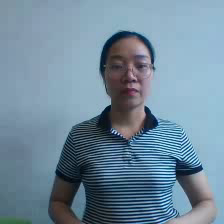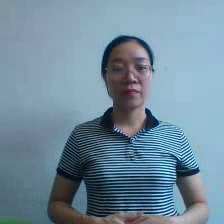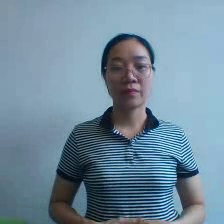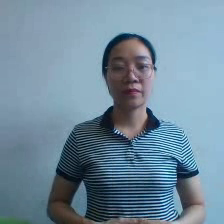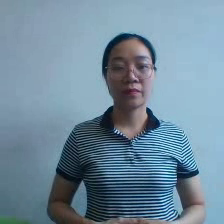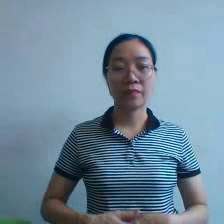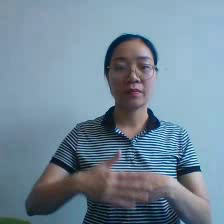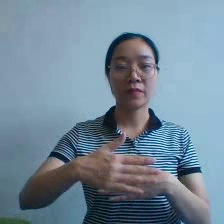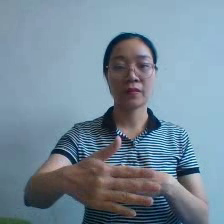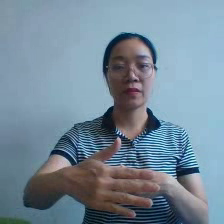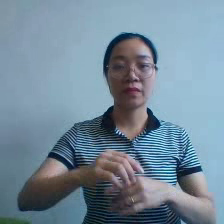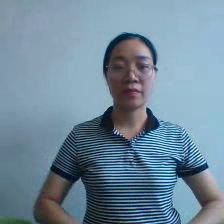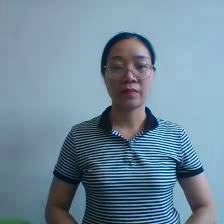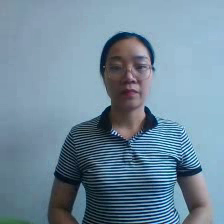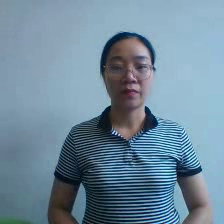Xa